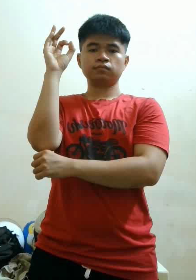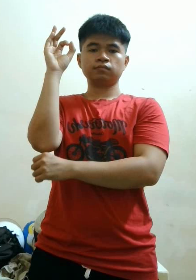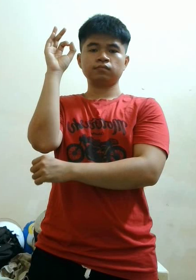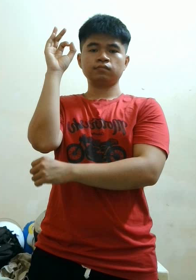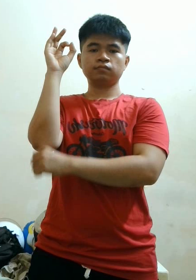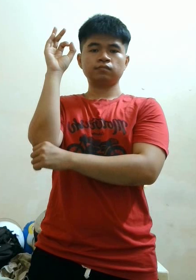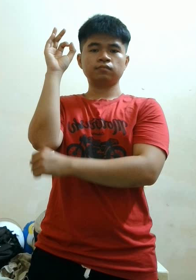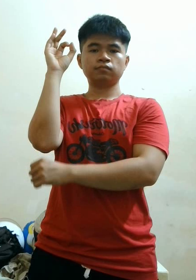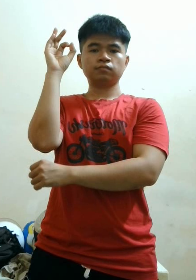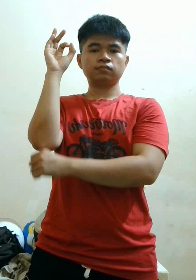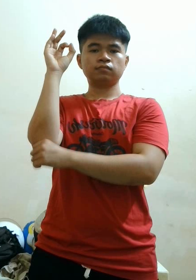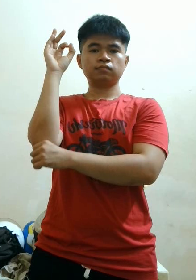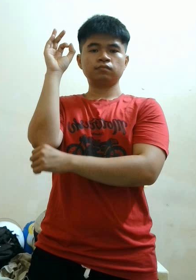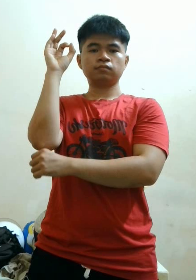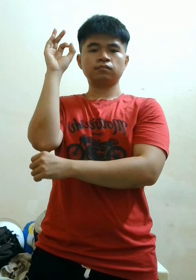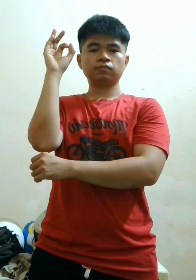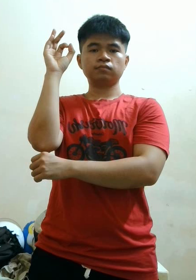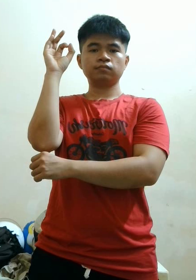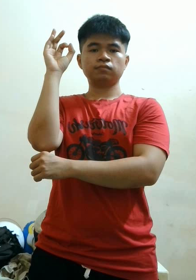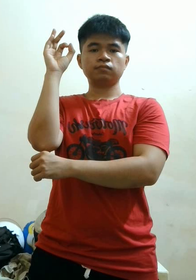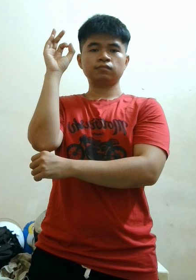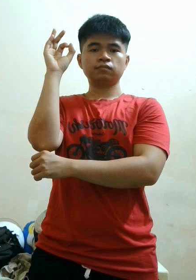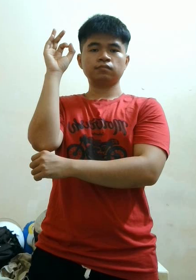buoi trua